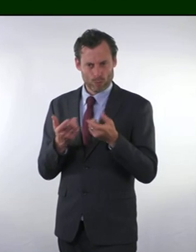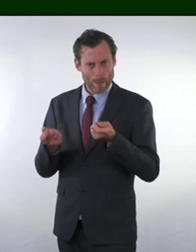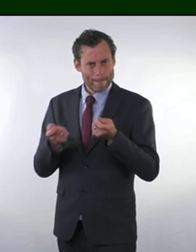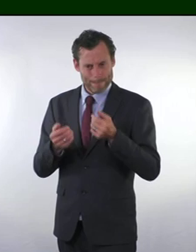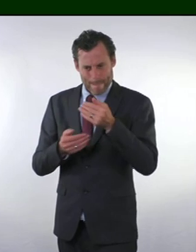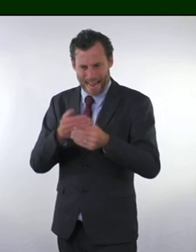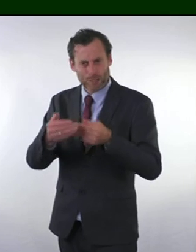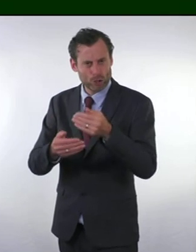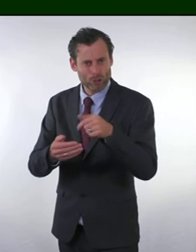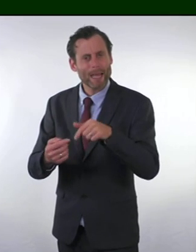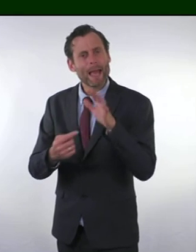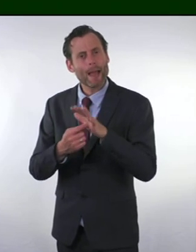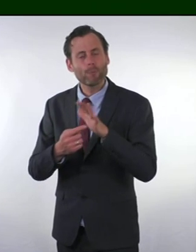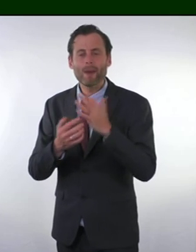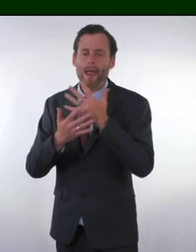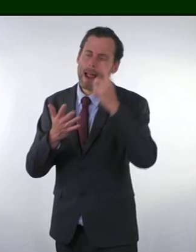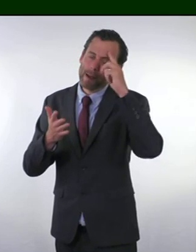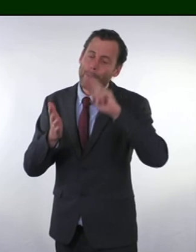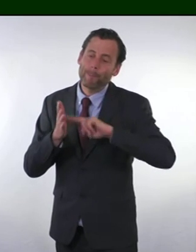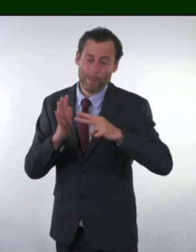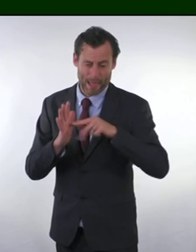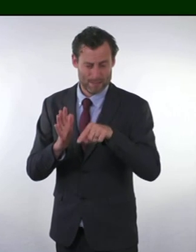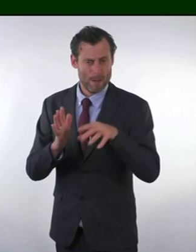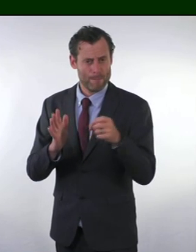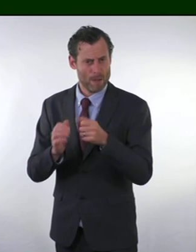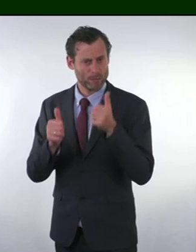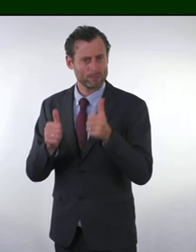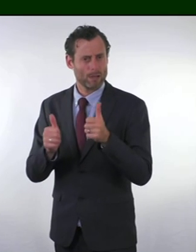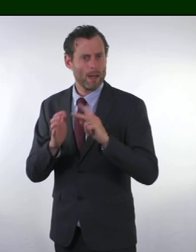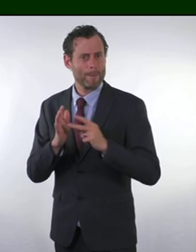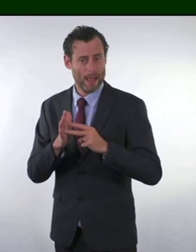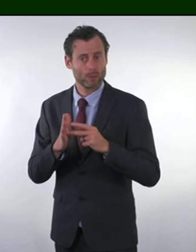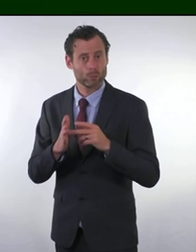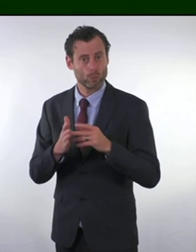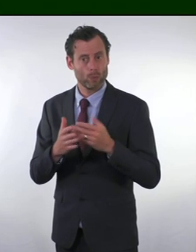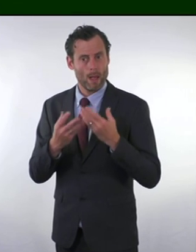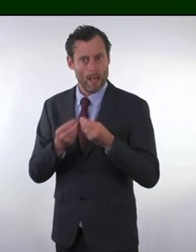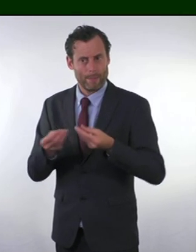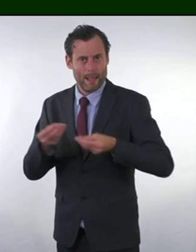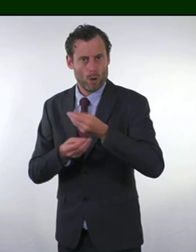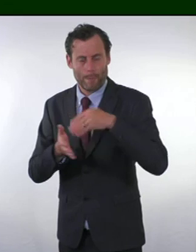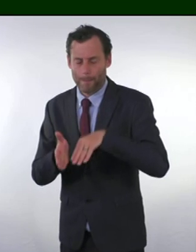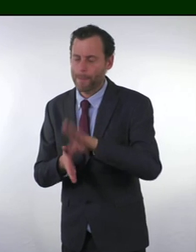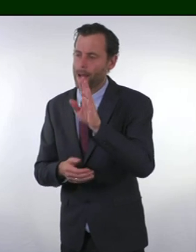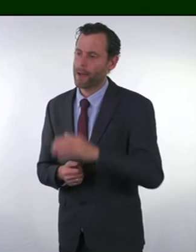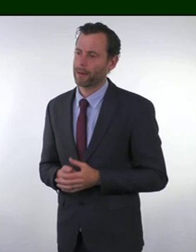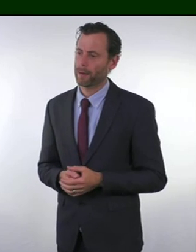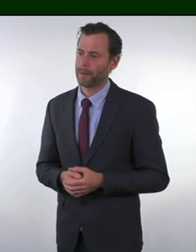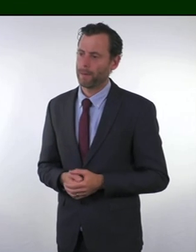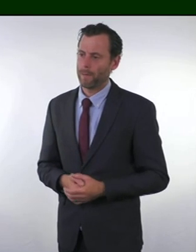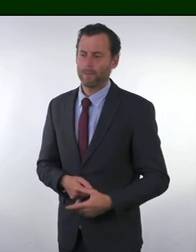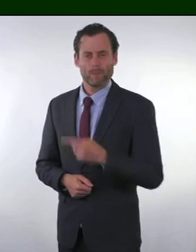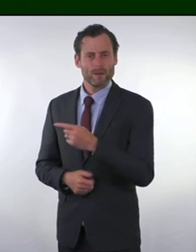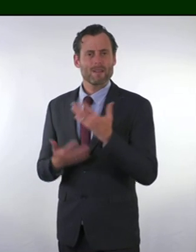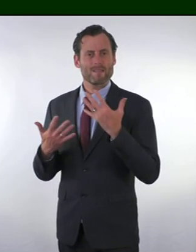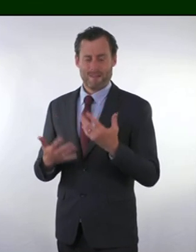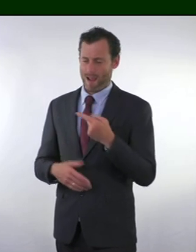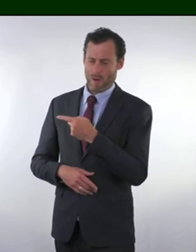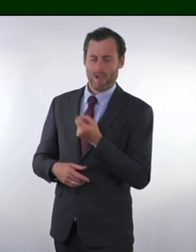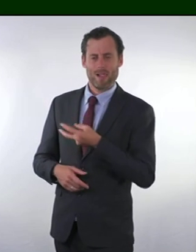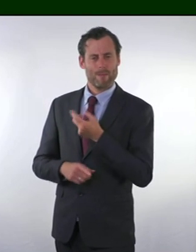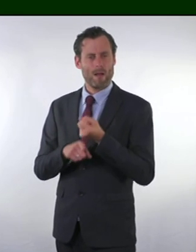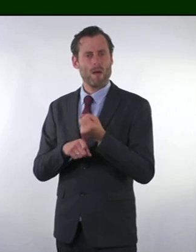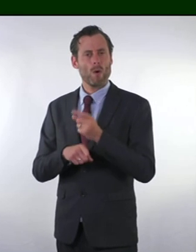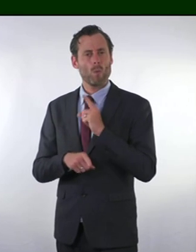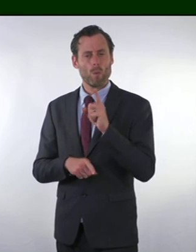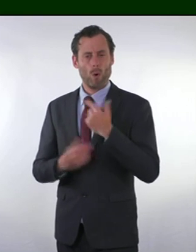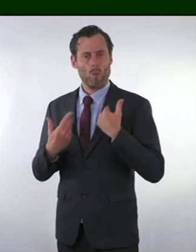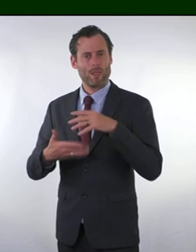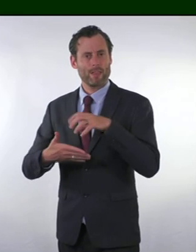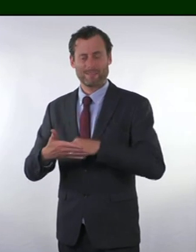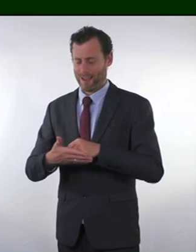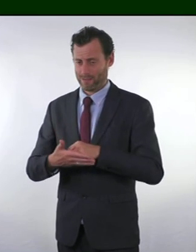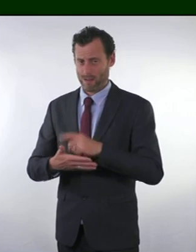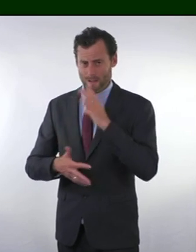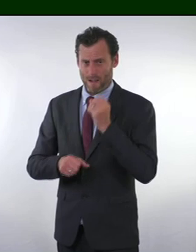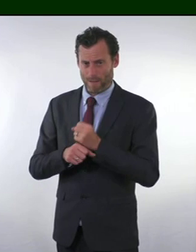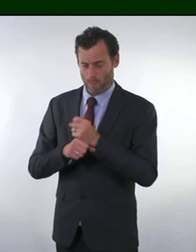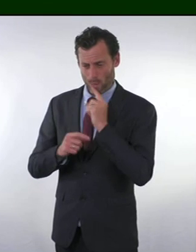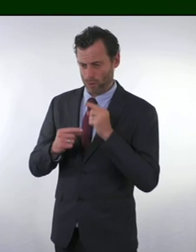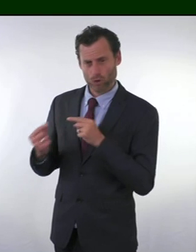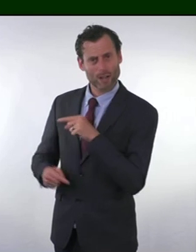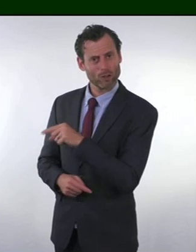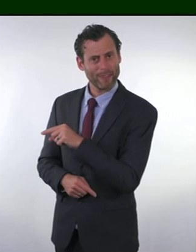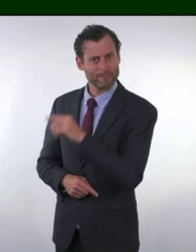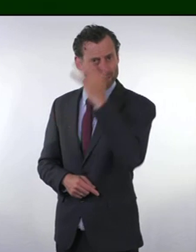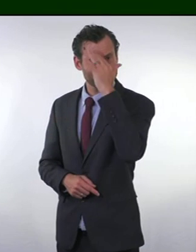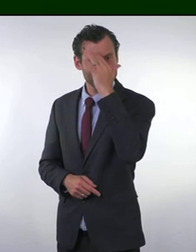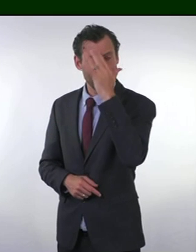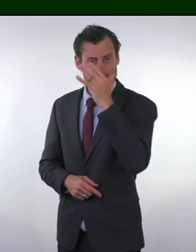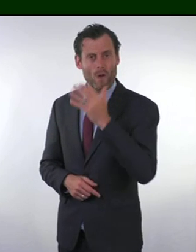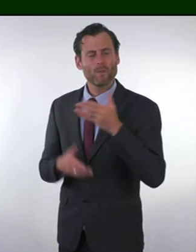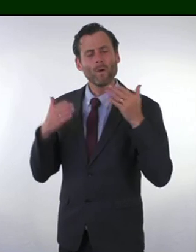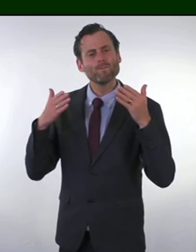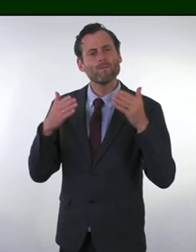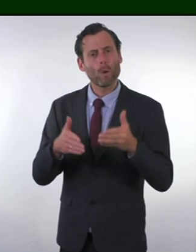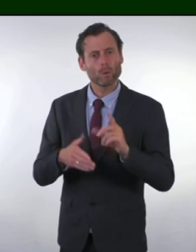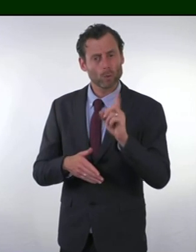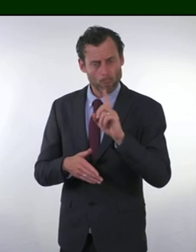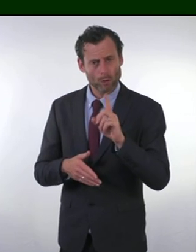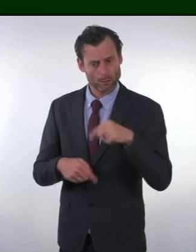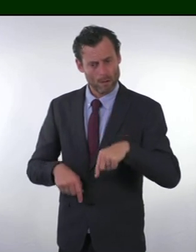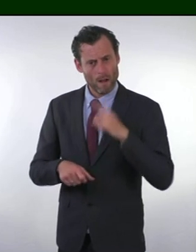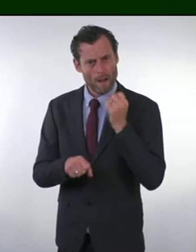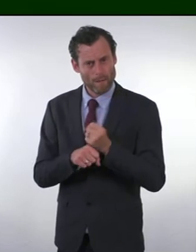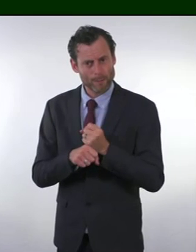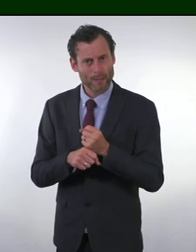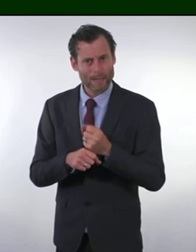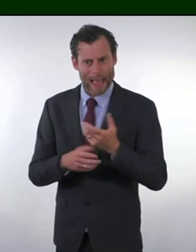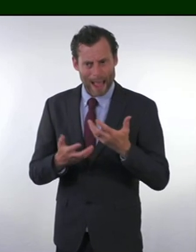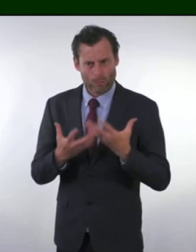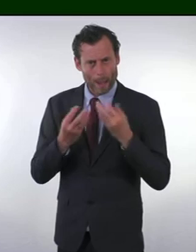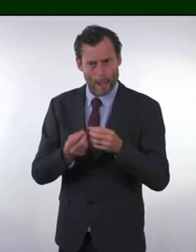Will my right honourable Friend therefore reject the Leader of the Opposition’s hard-left call for a raid on people’s hard-won homes and savings in the form of a new wealth tax, and offer reassurance that the Government will continue to focus instead on policies aimed at creating wealth, rather than simply plundering it?